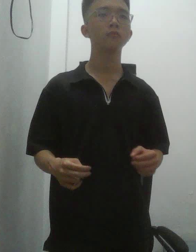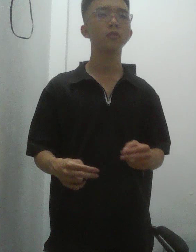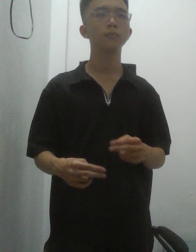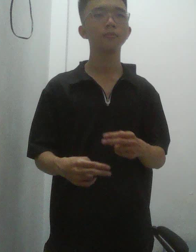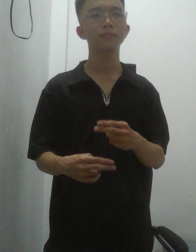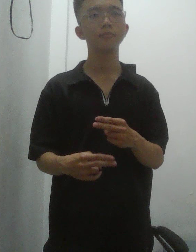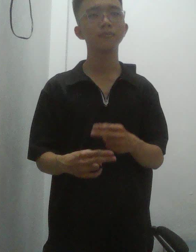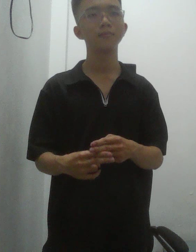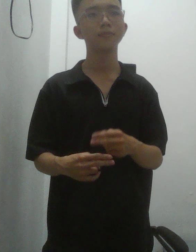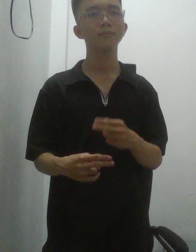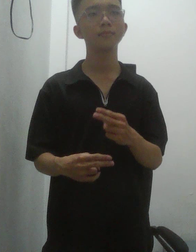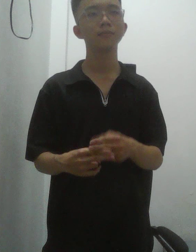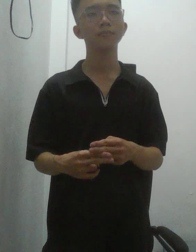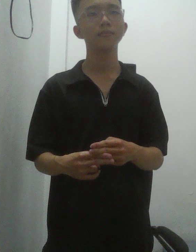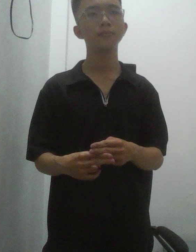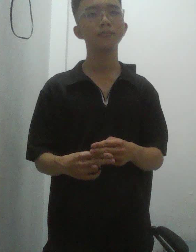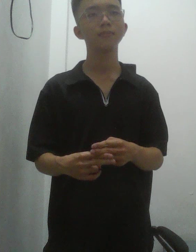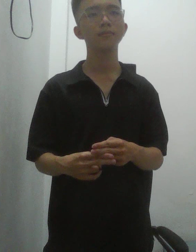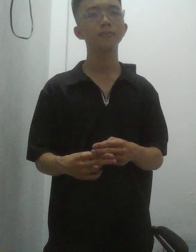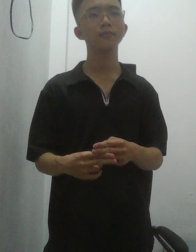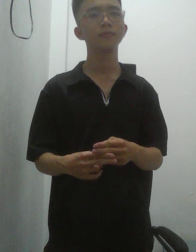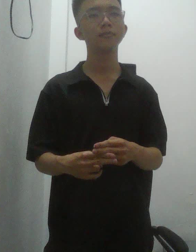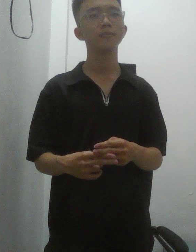ten